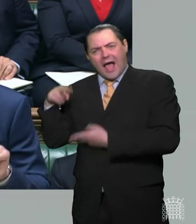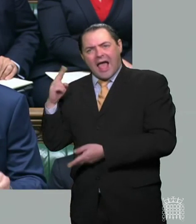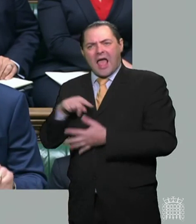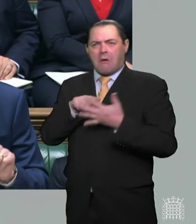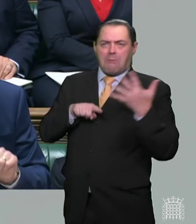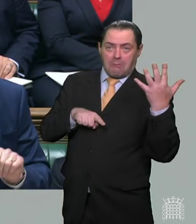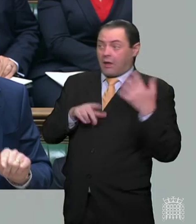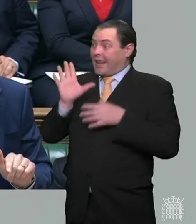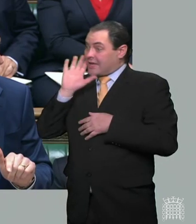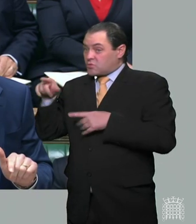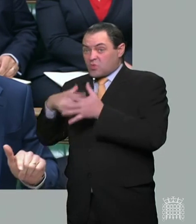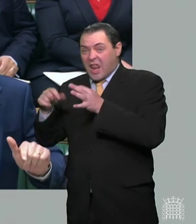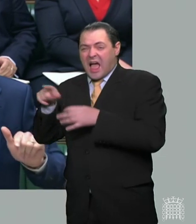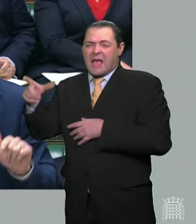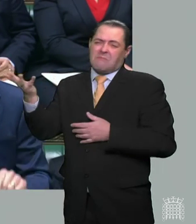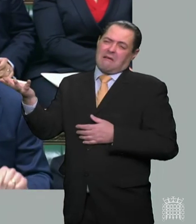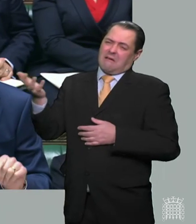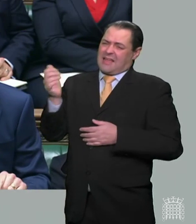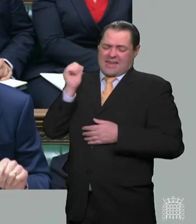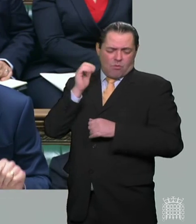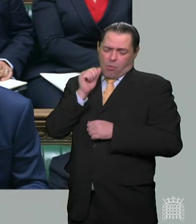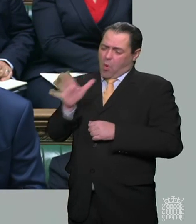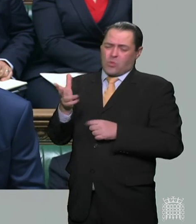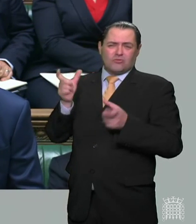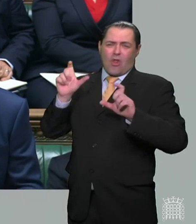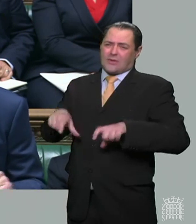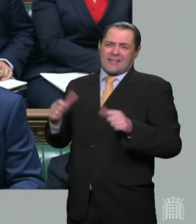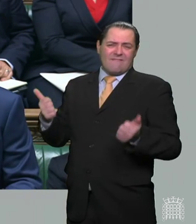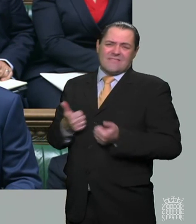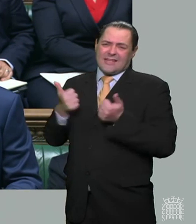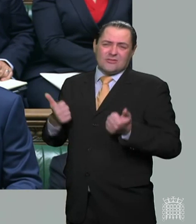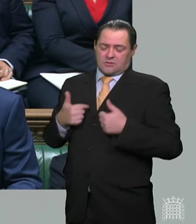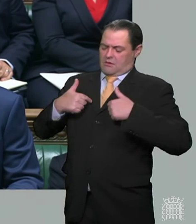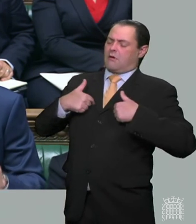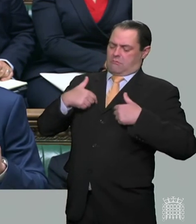If we had listened to the Labour party, we would never have come out of lockdown.